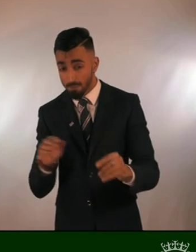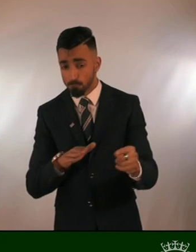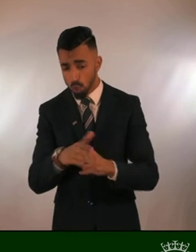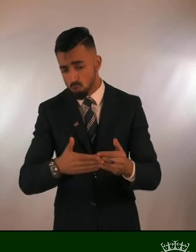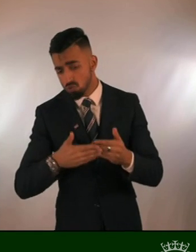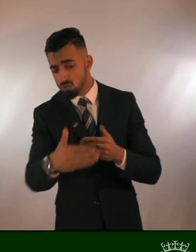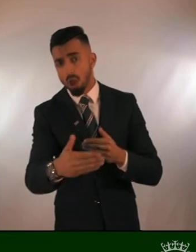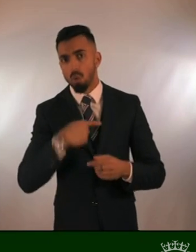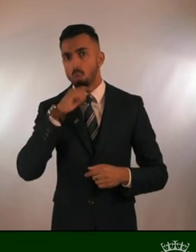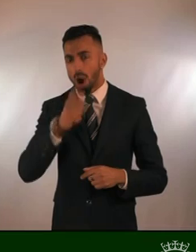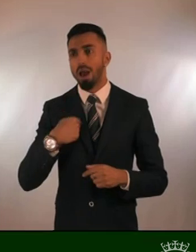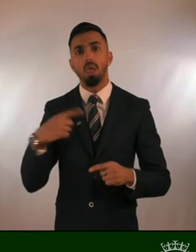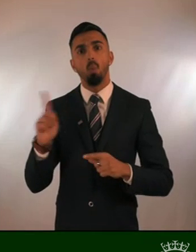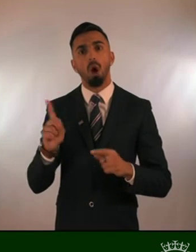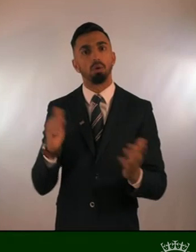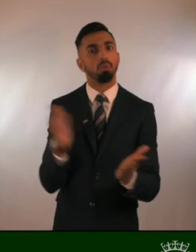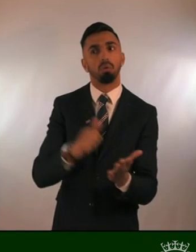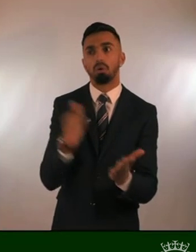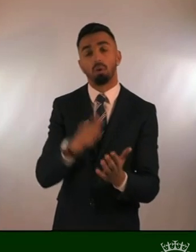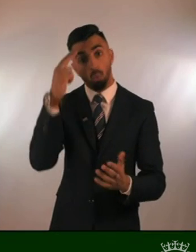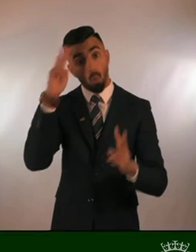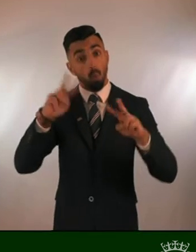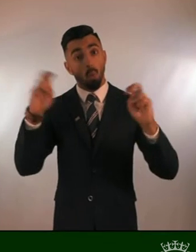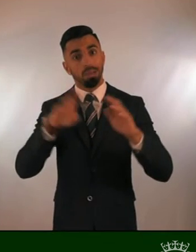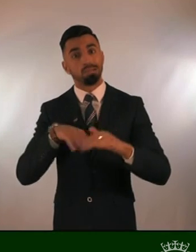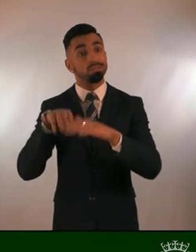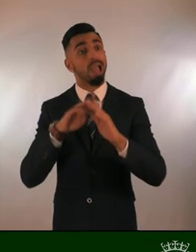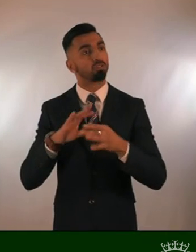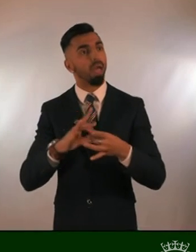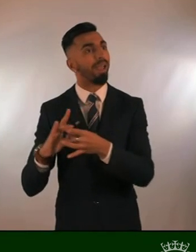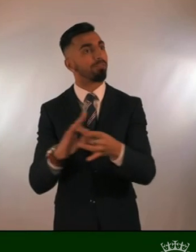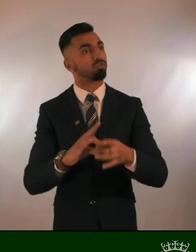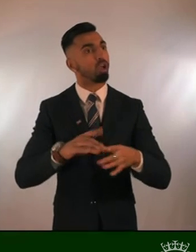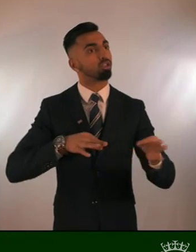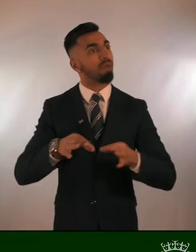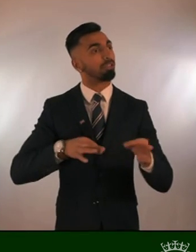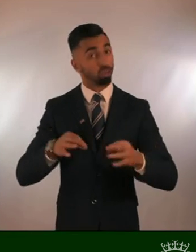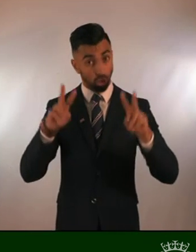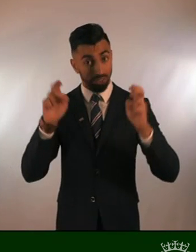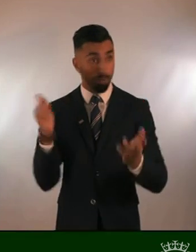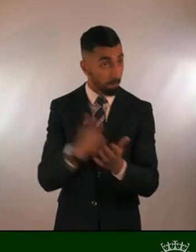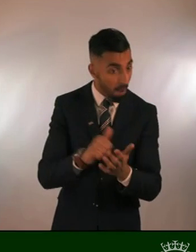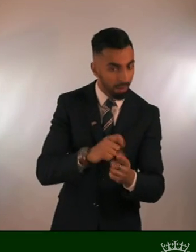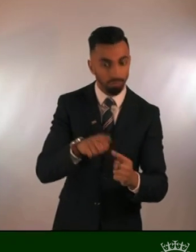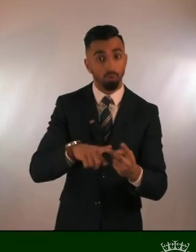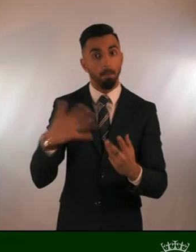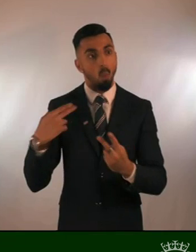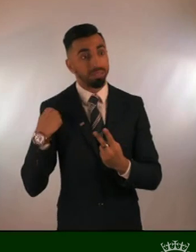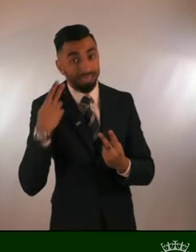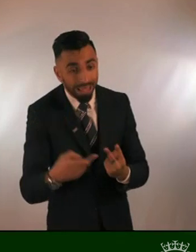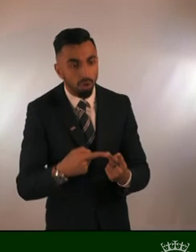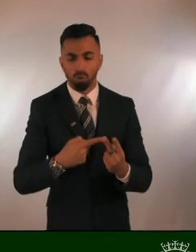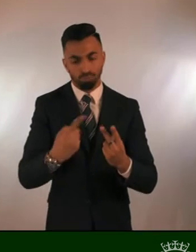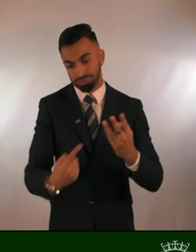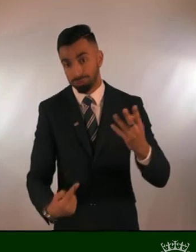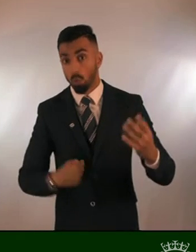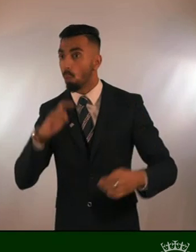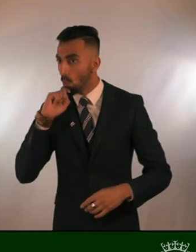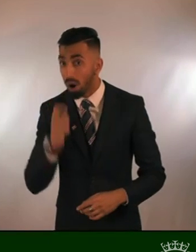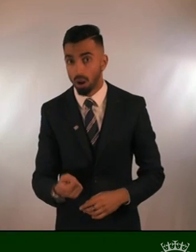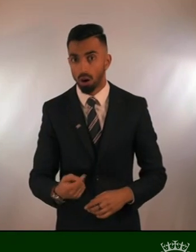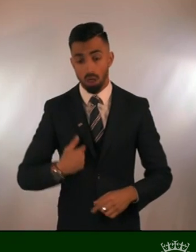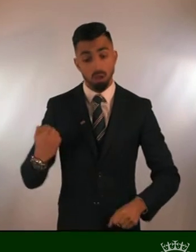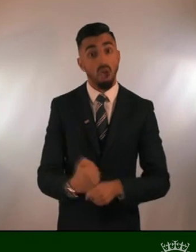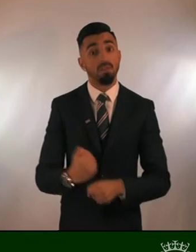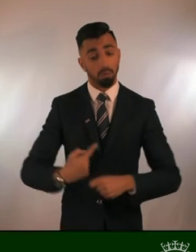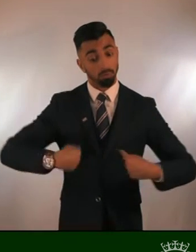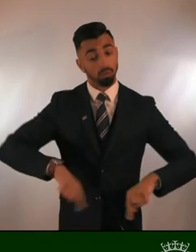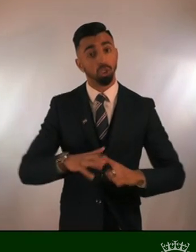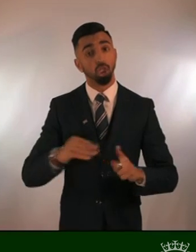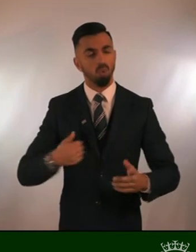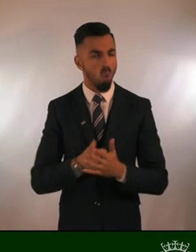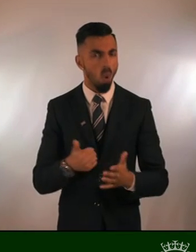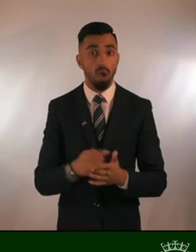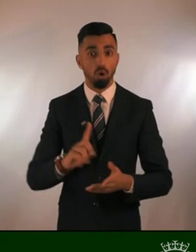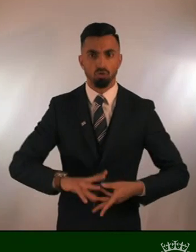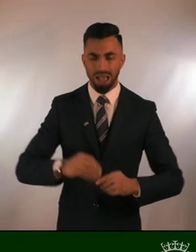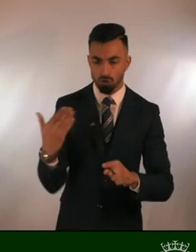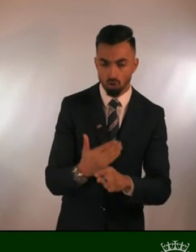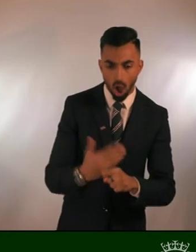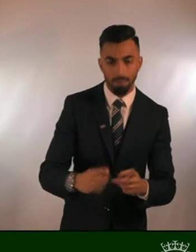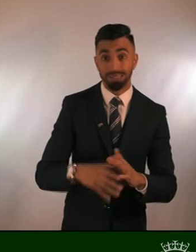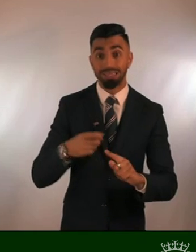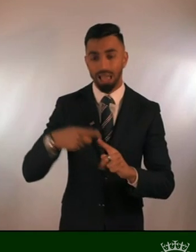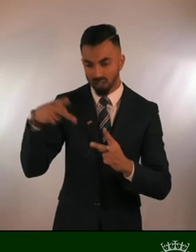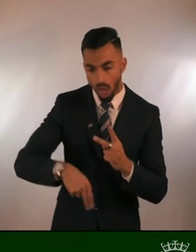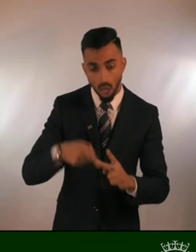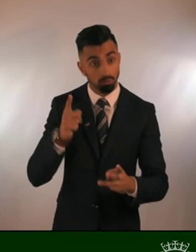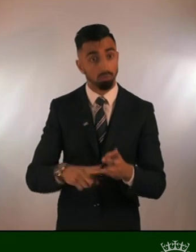From our national infrastructure strategy to social care and further devolution, this is the Budget of a Government who get things done—creating jobs, cutting taxes, keeping the cost of living